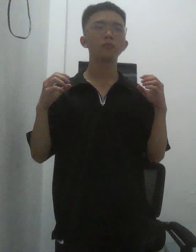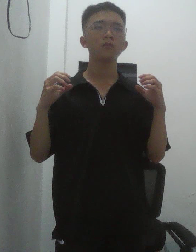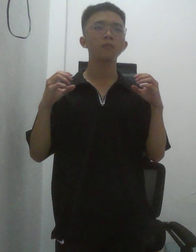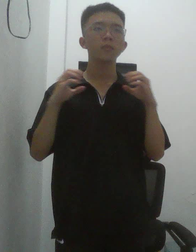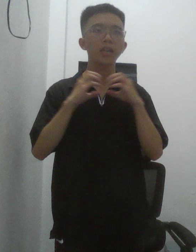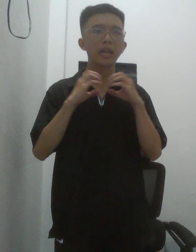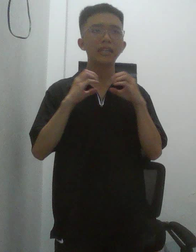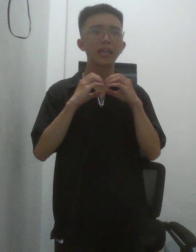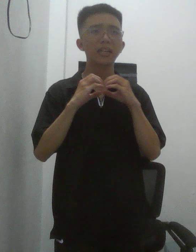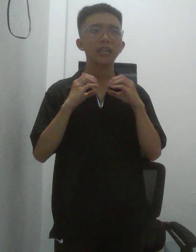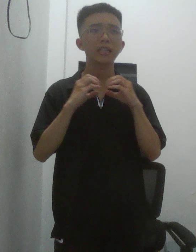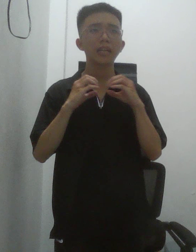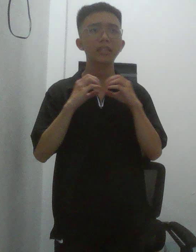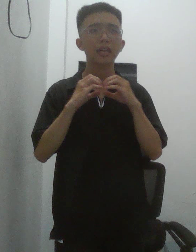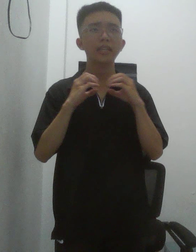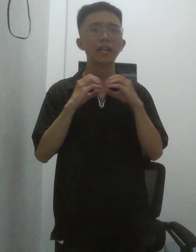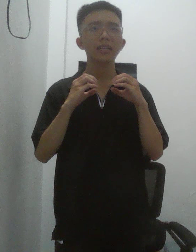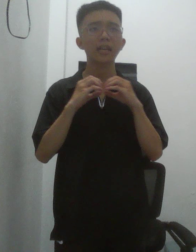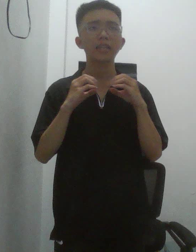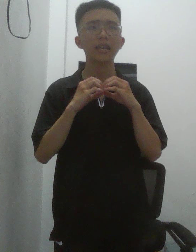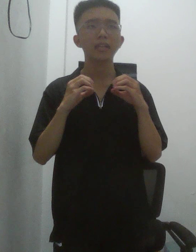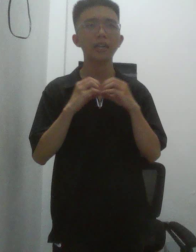cai nhau